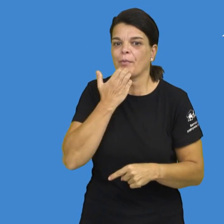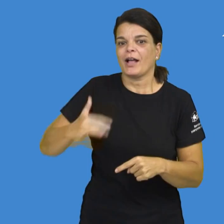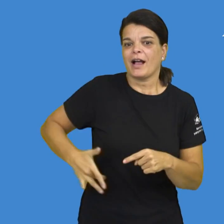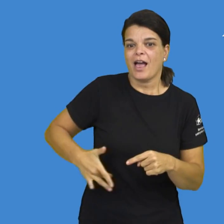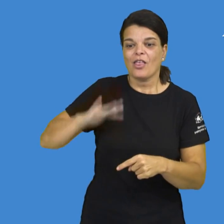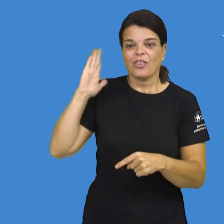hígado